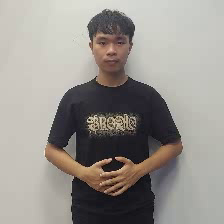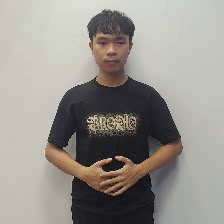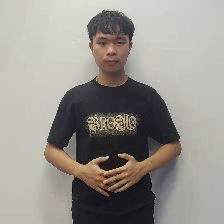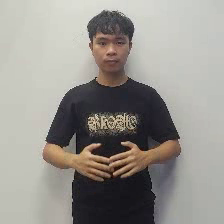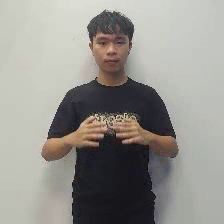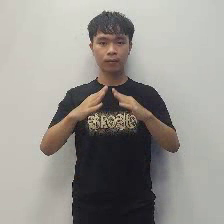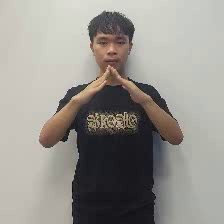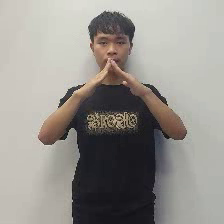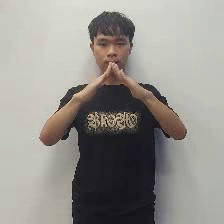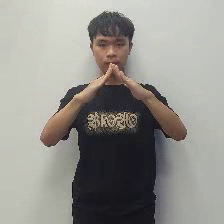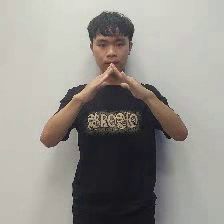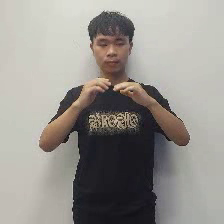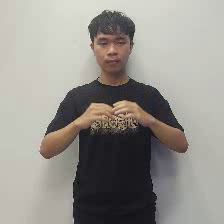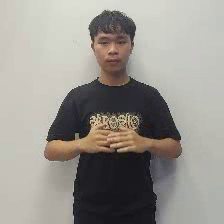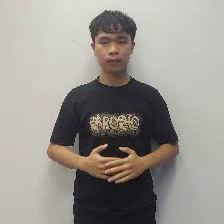Nhà